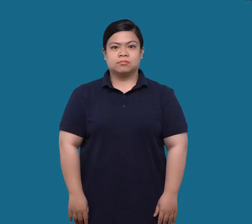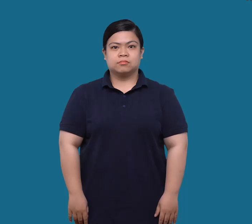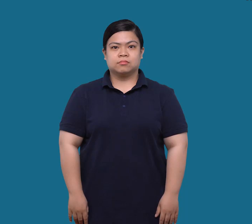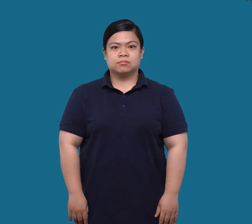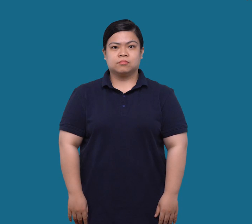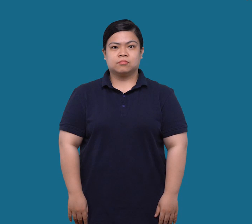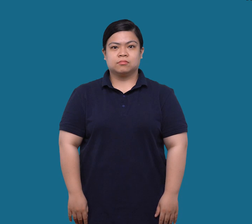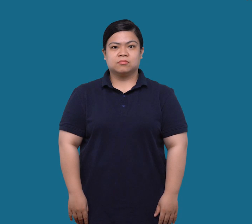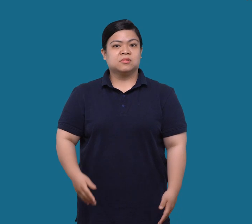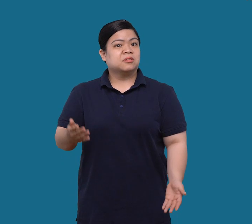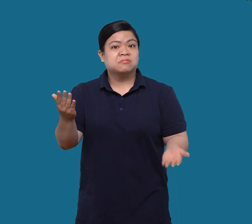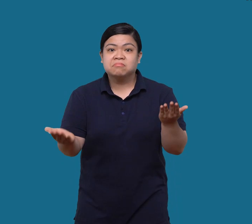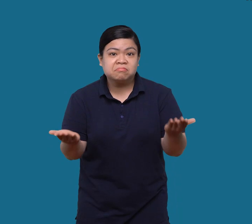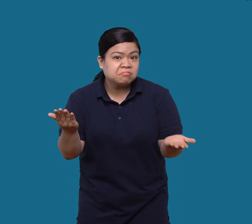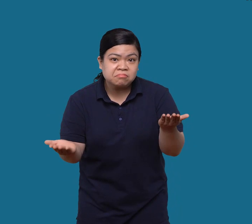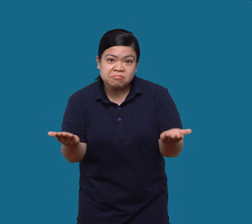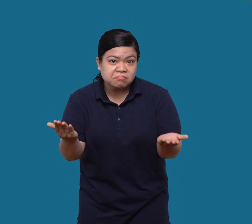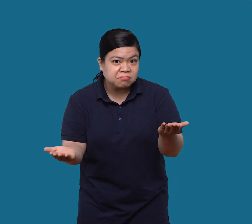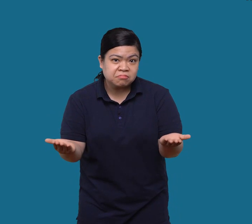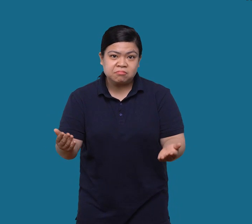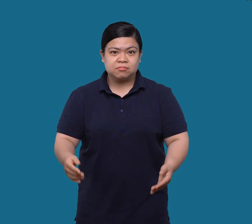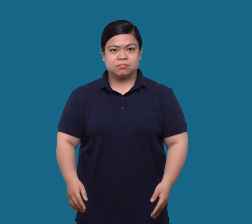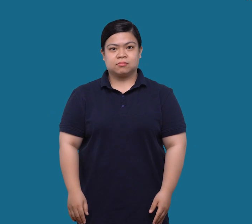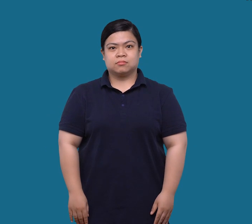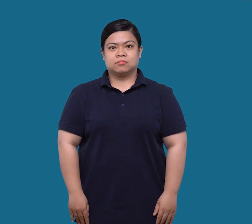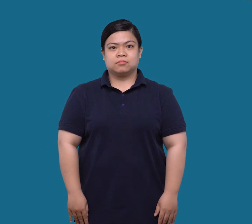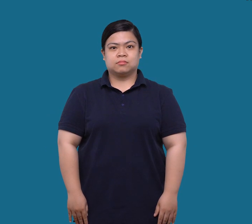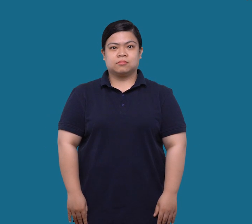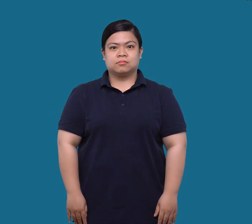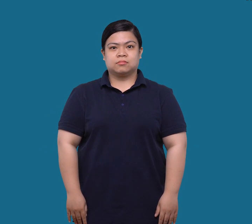hay là (hoặc là)